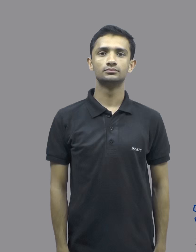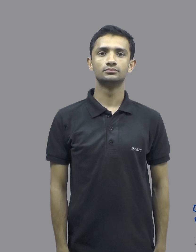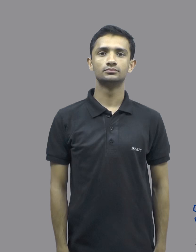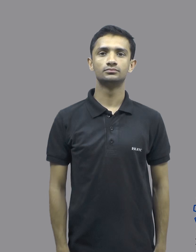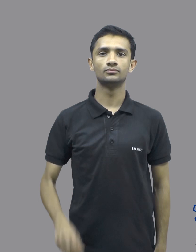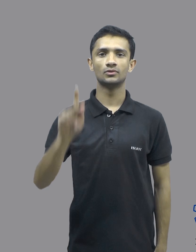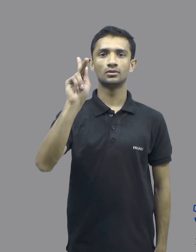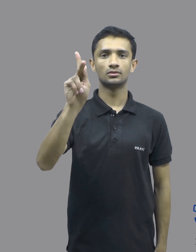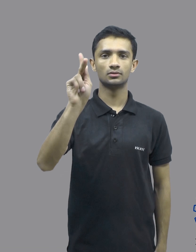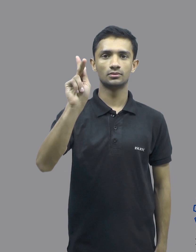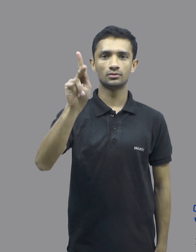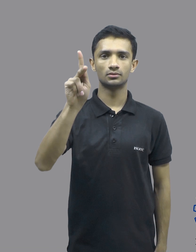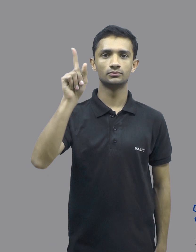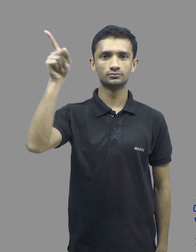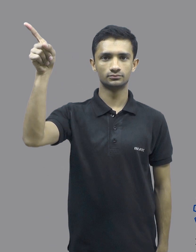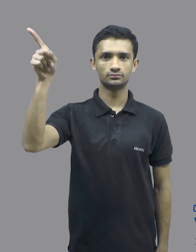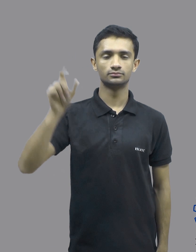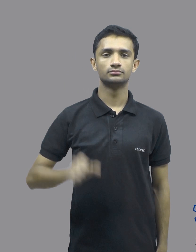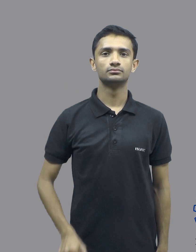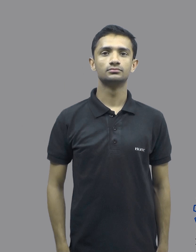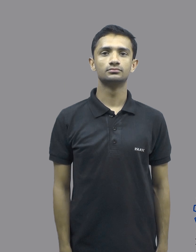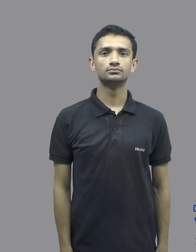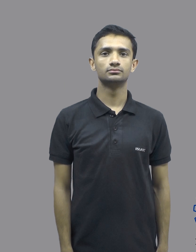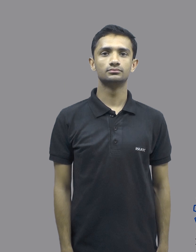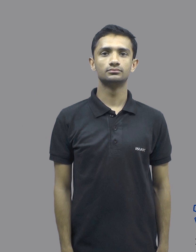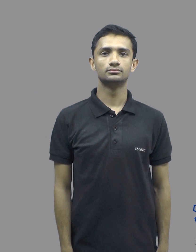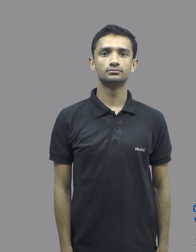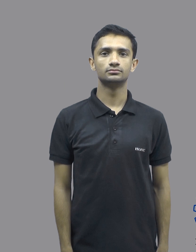Kohima